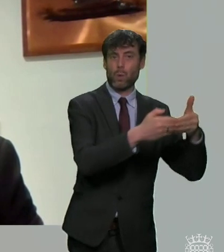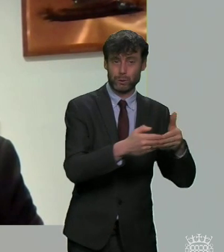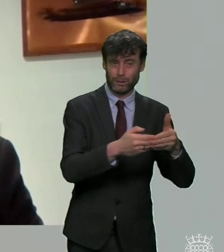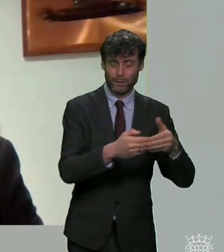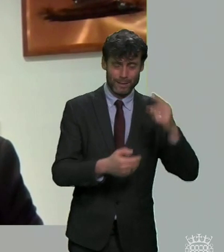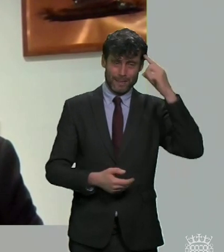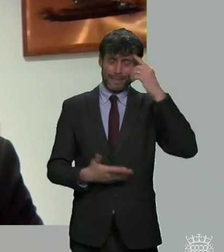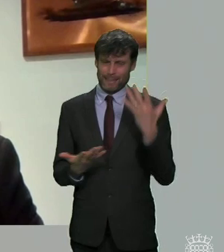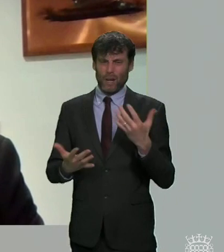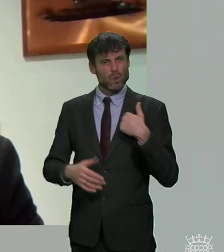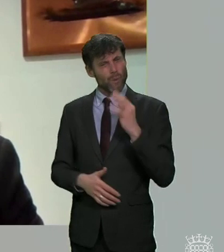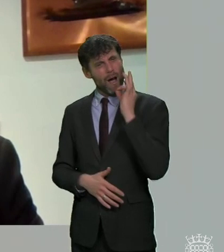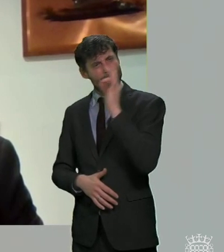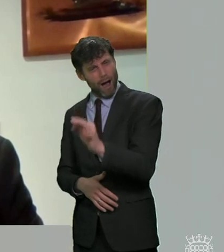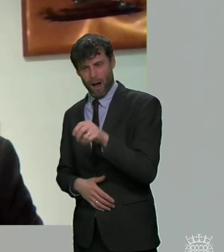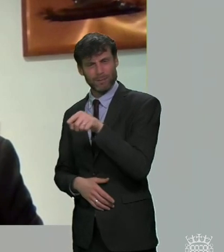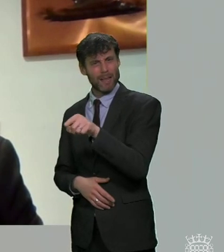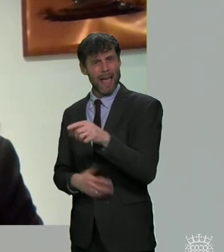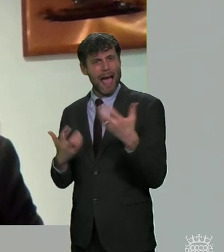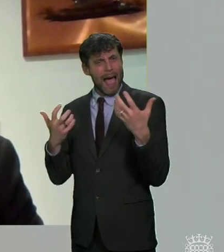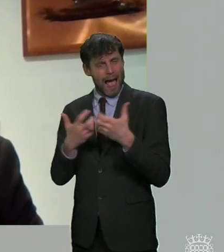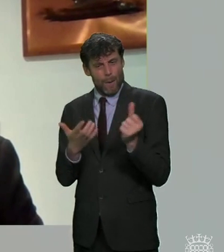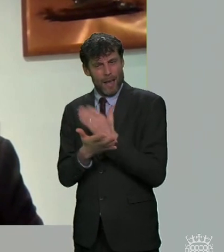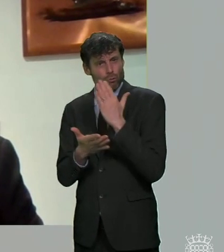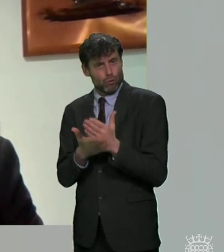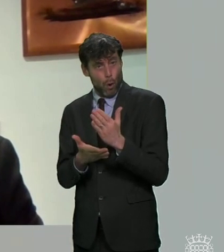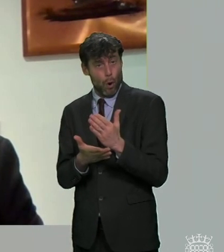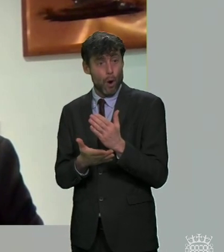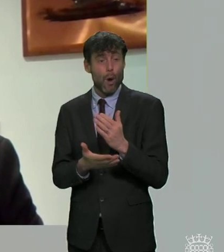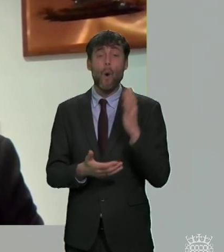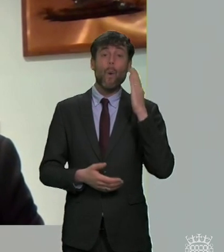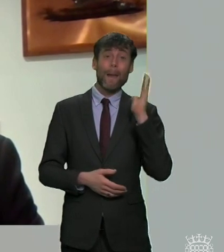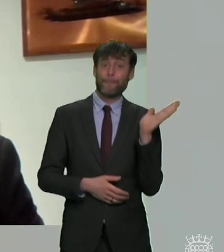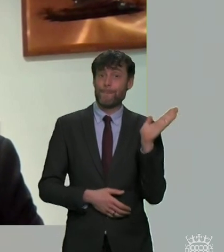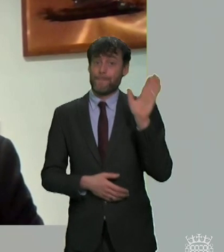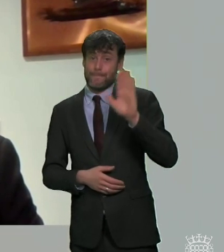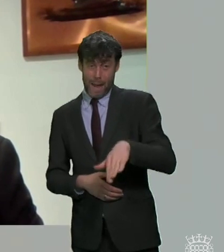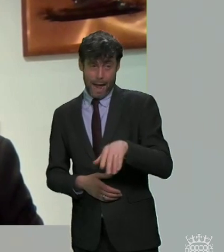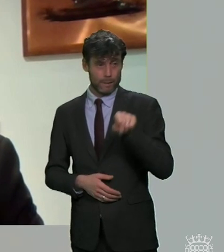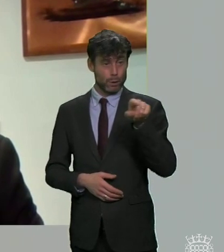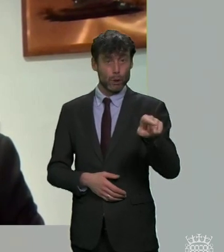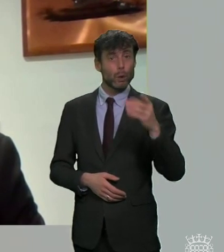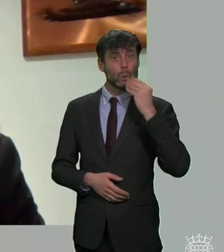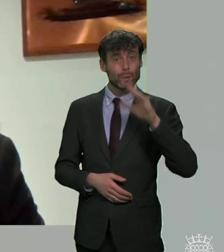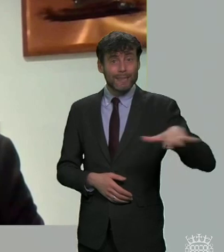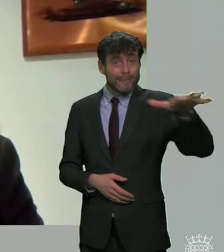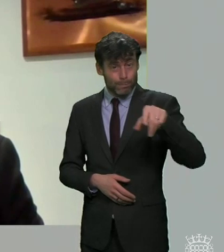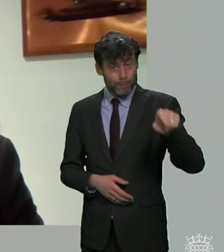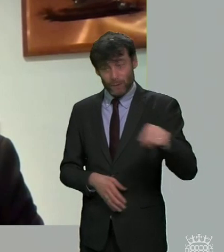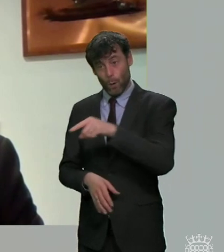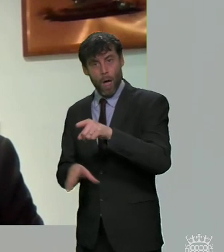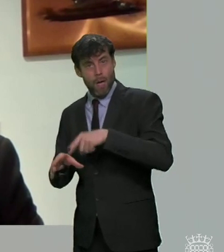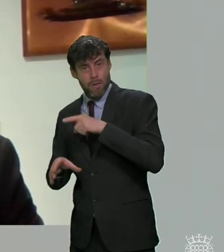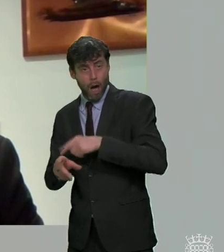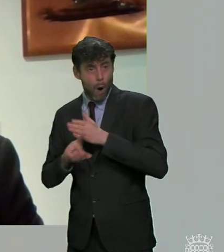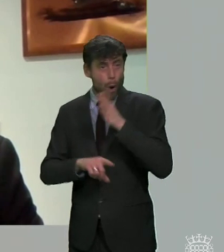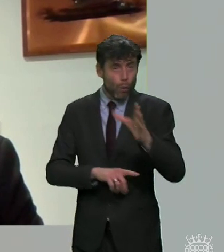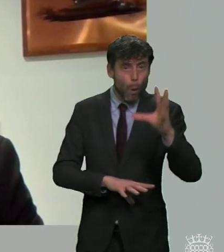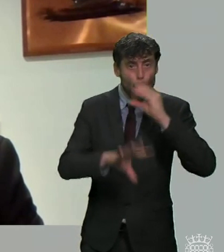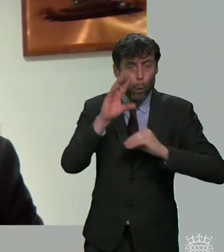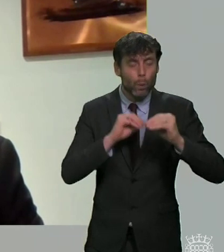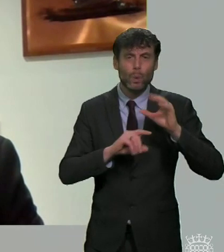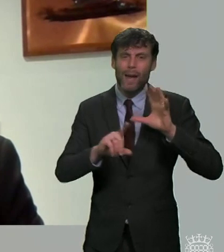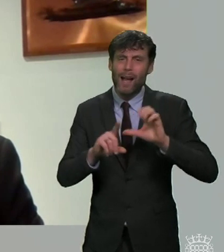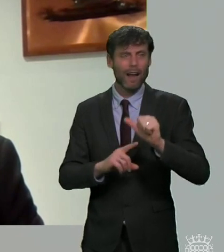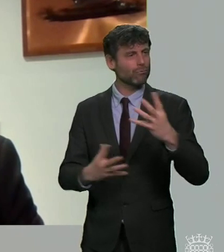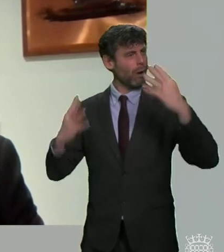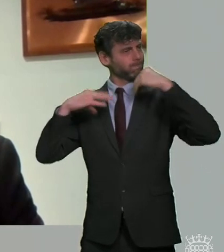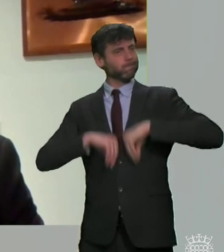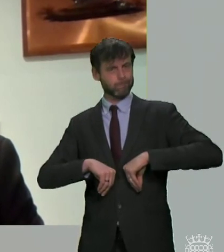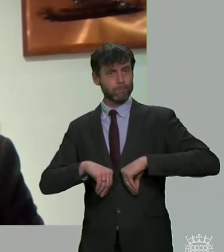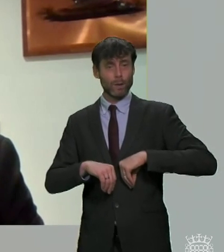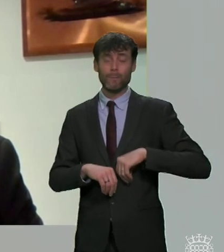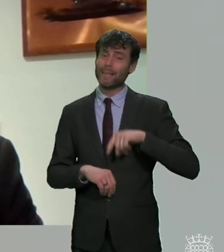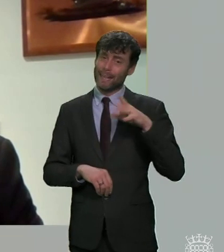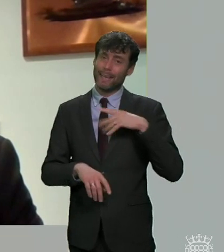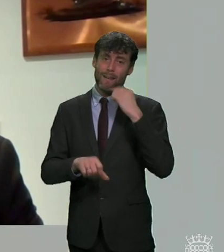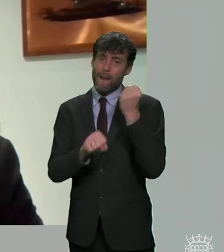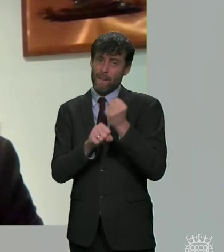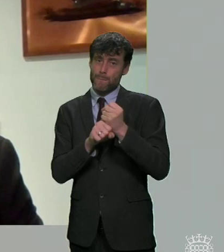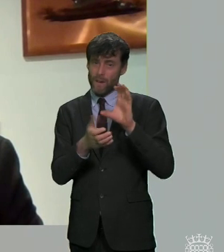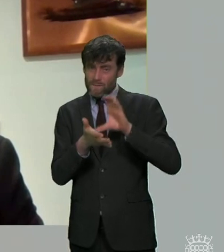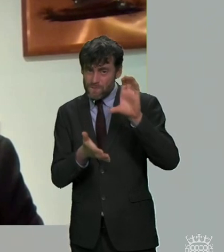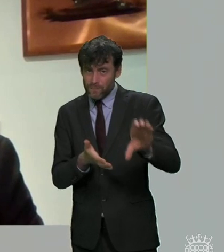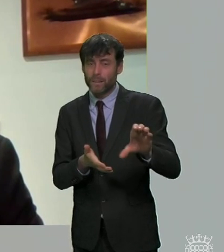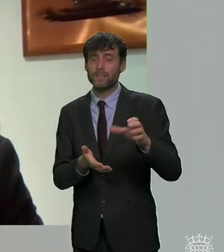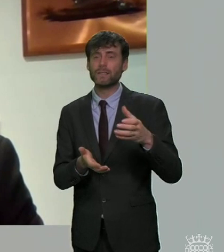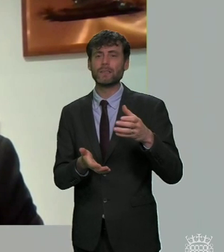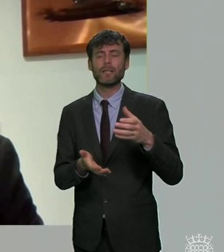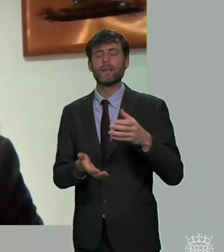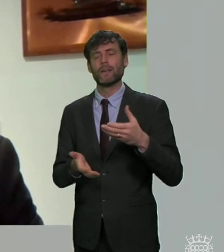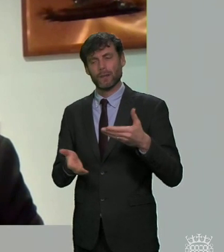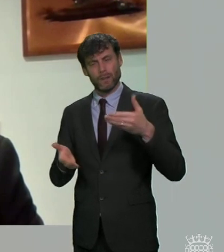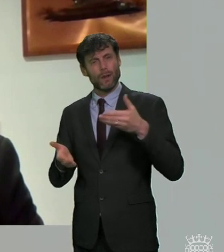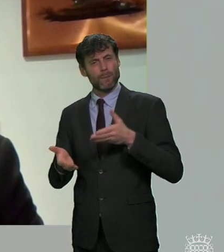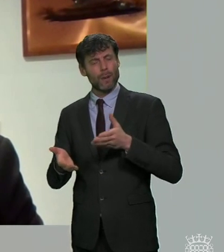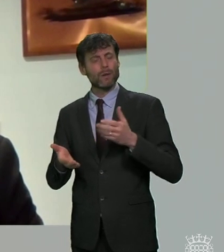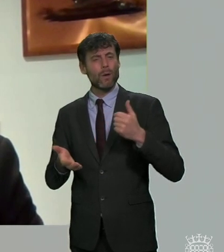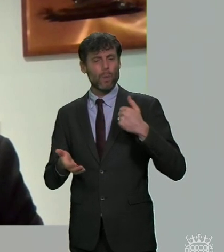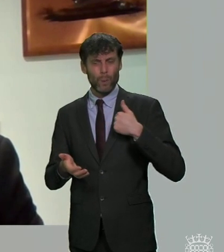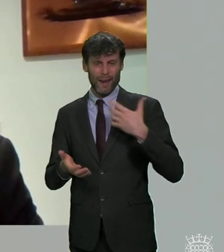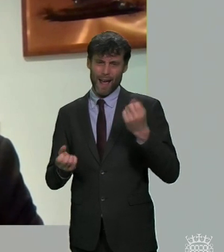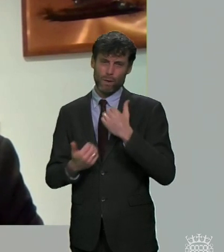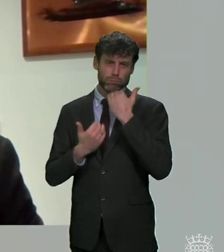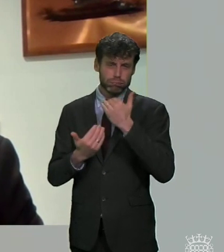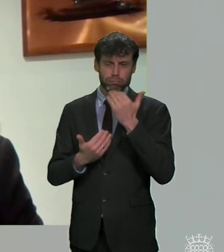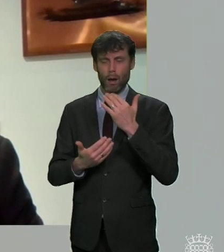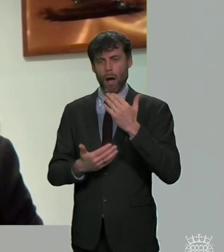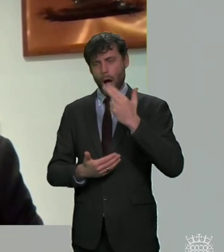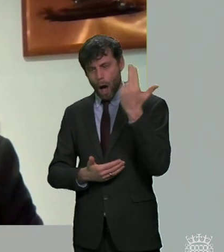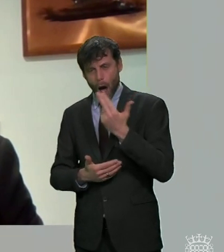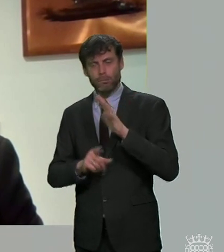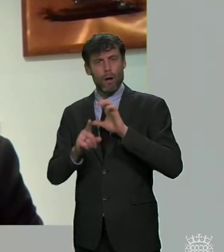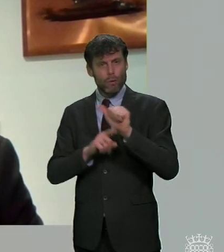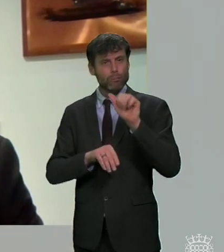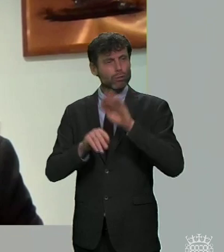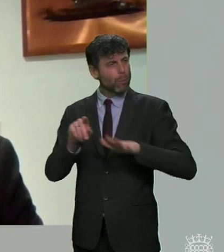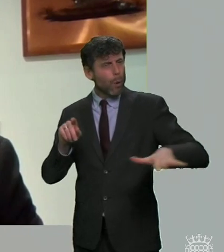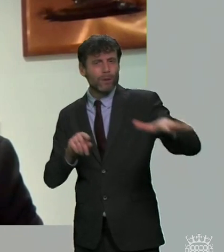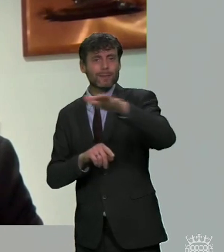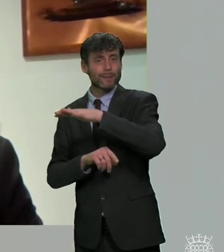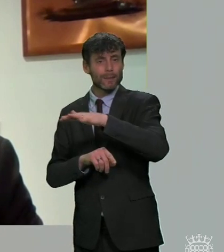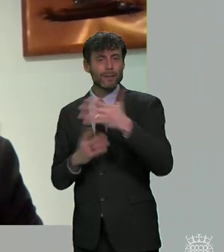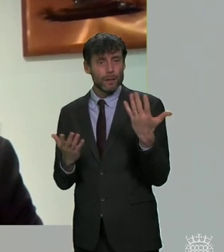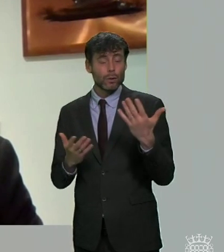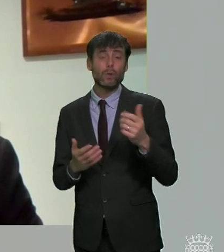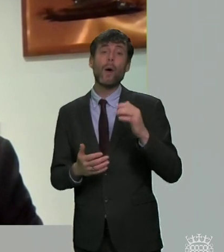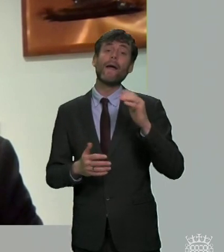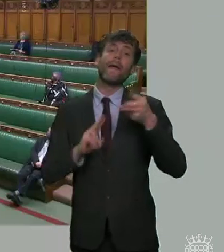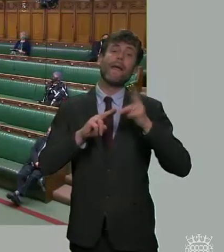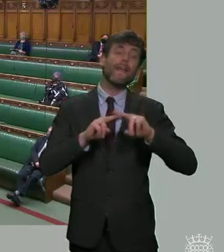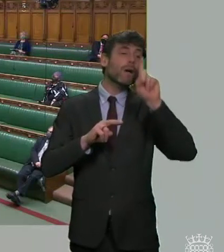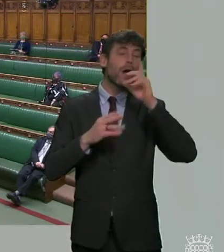Will he consider how we might put those two things together and provide for enrichment activities that are available to all young people over the coming months, funded by the Government and provided not by hard-pressed teachers, but by our outstanding culture and sport sectors while they are unable to reopen to the wider public?